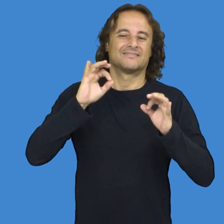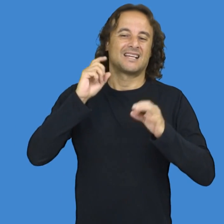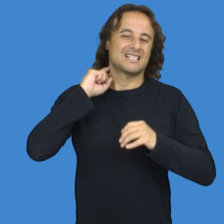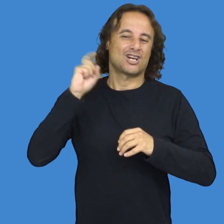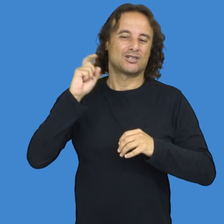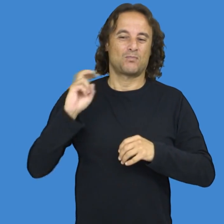meningitis